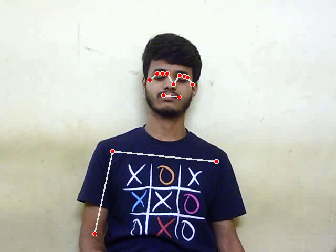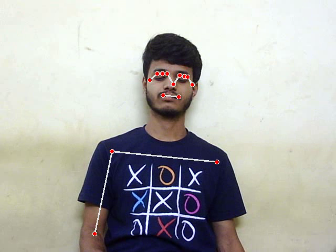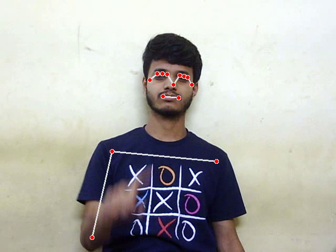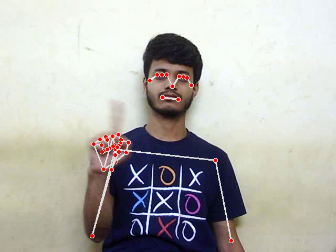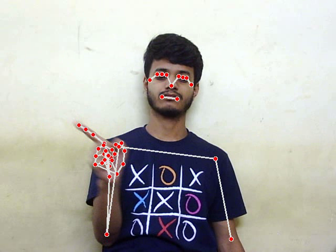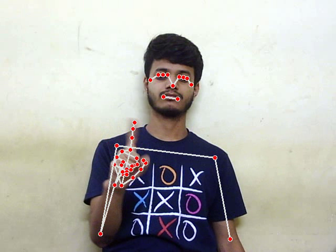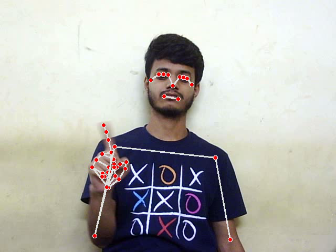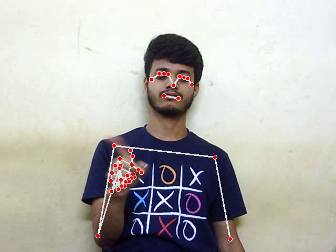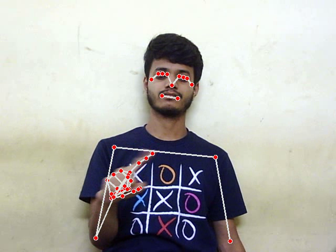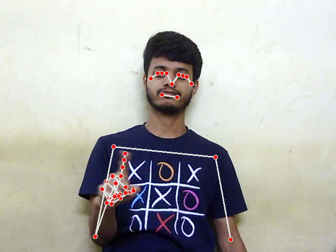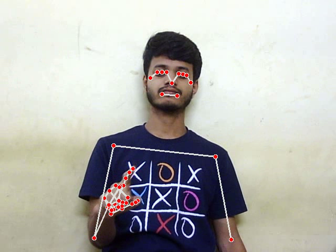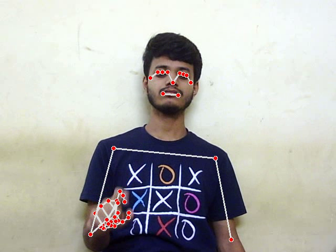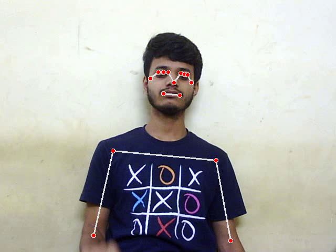where